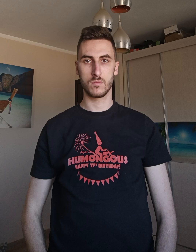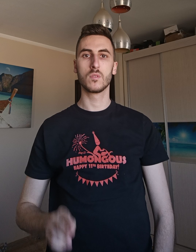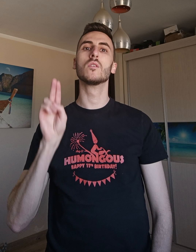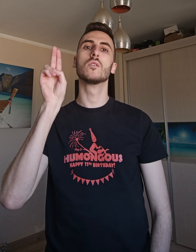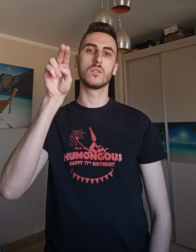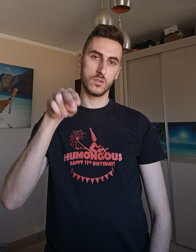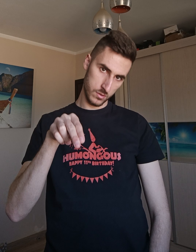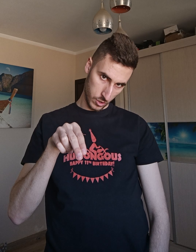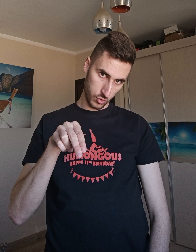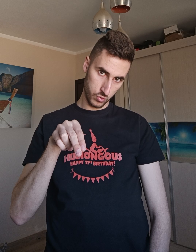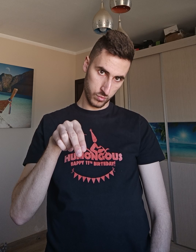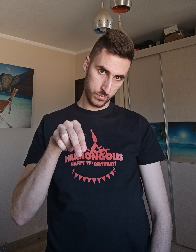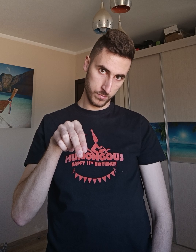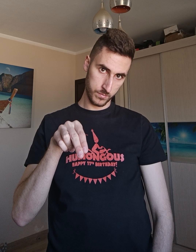יש